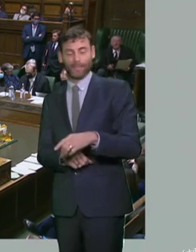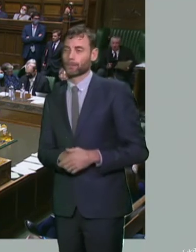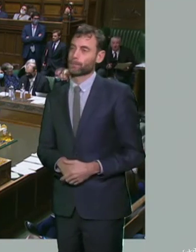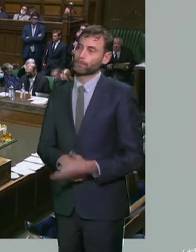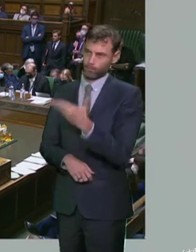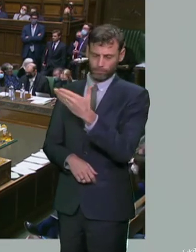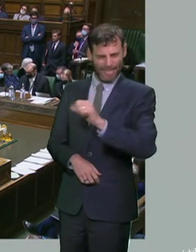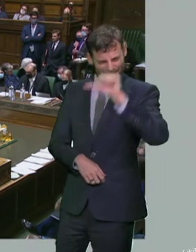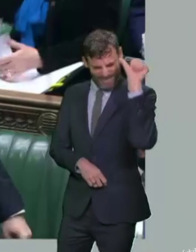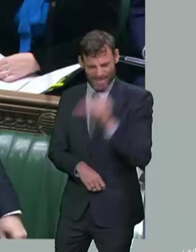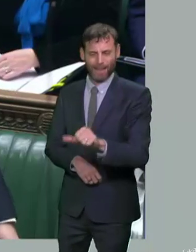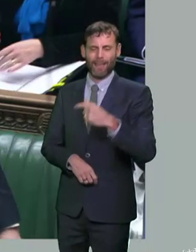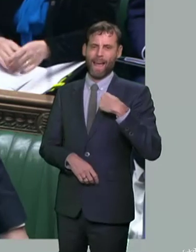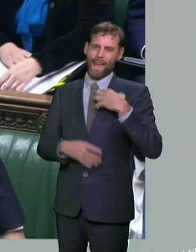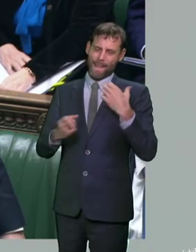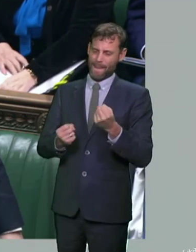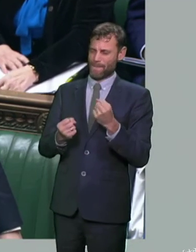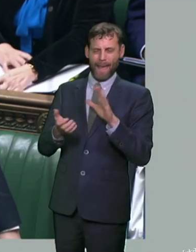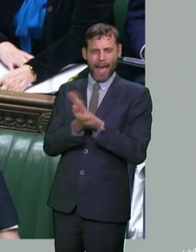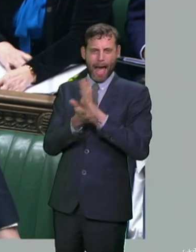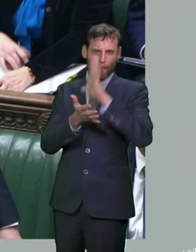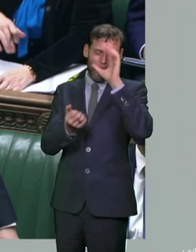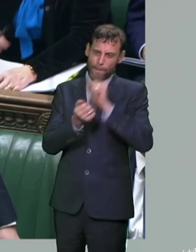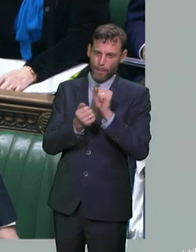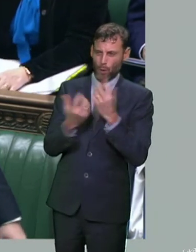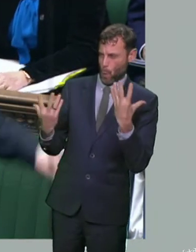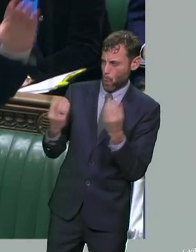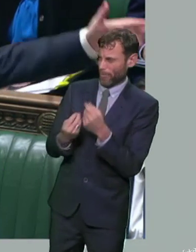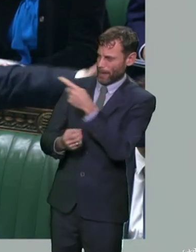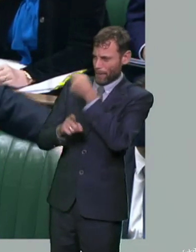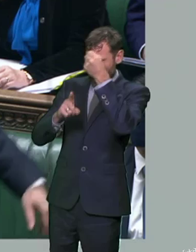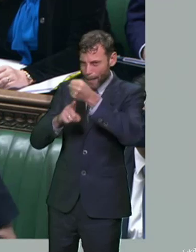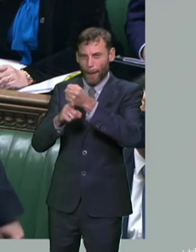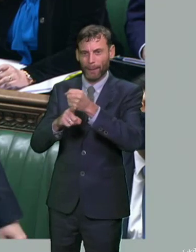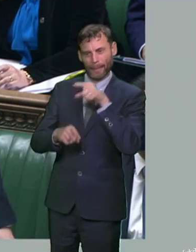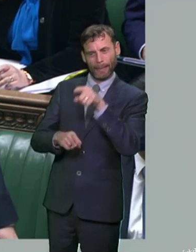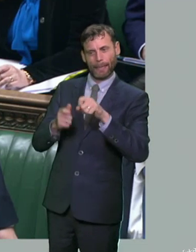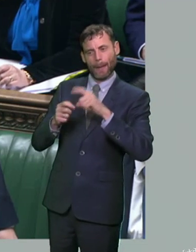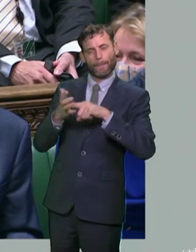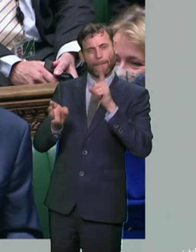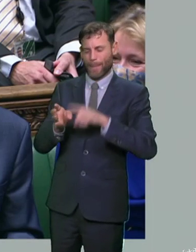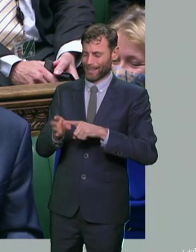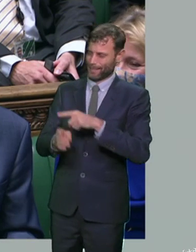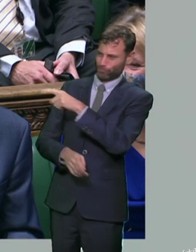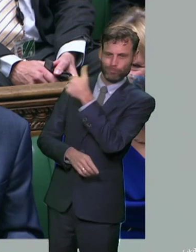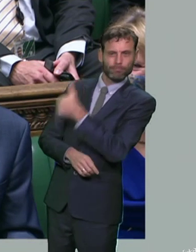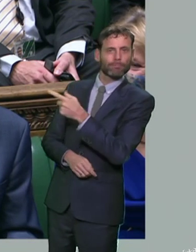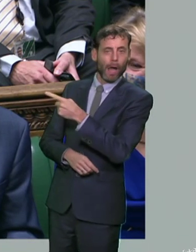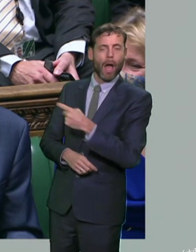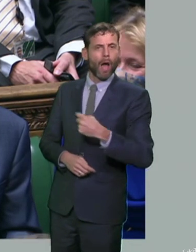Yes, I will. I have happy memories of many years of campaigning with my right honourable Friend in Old Bexley and Sidcup.